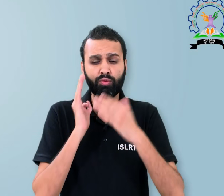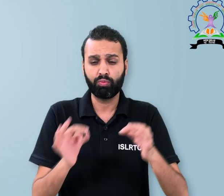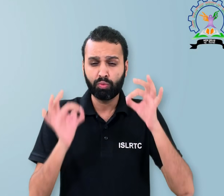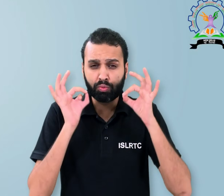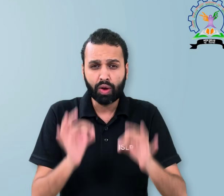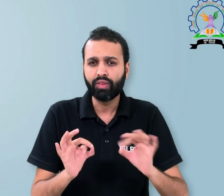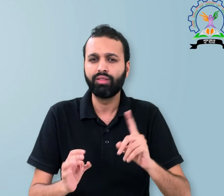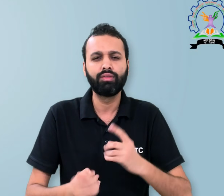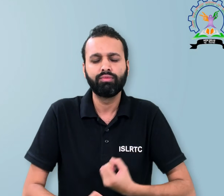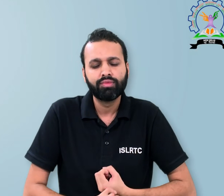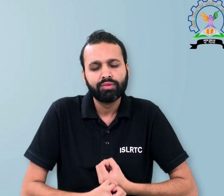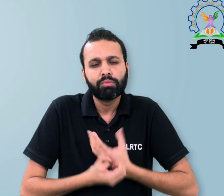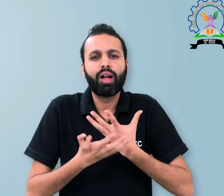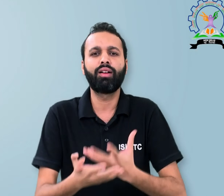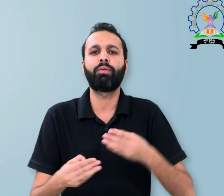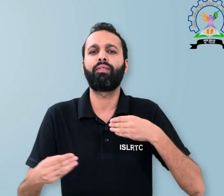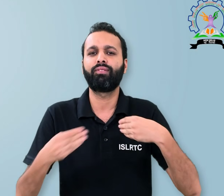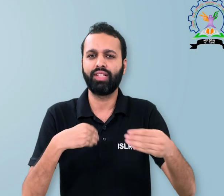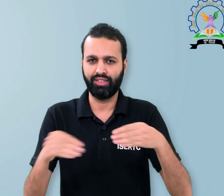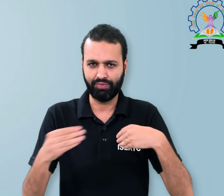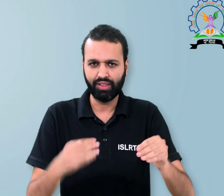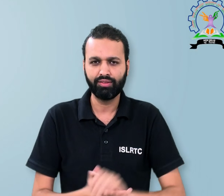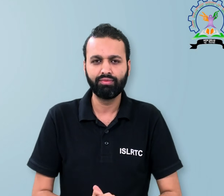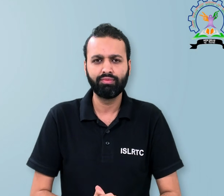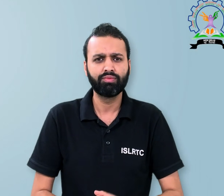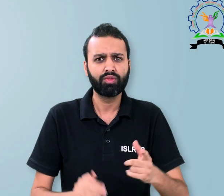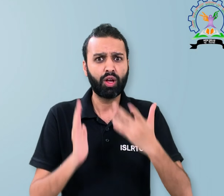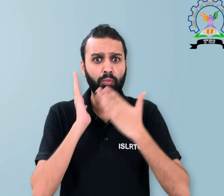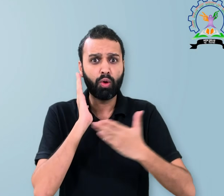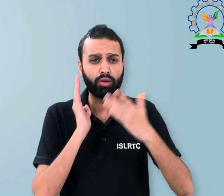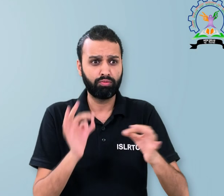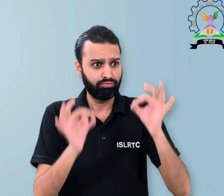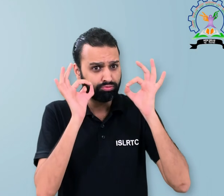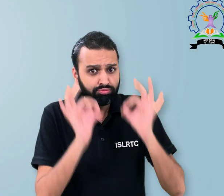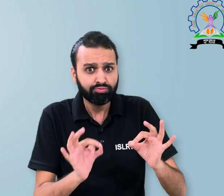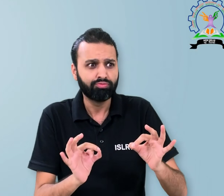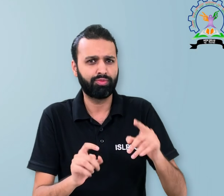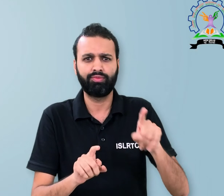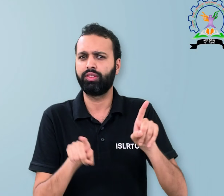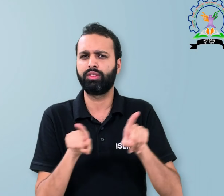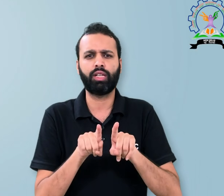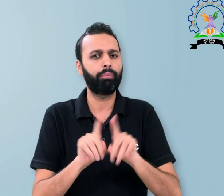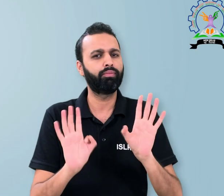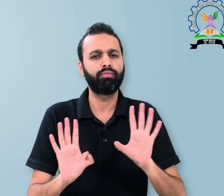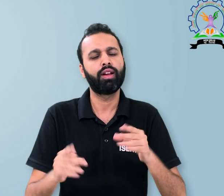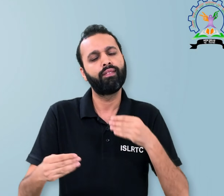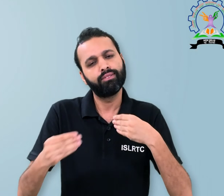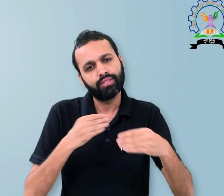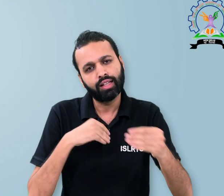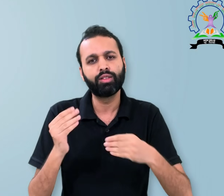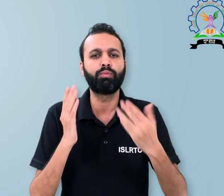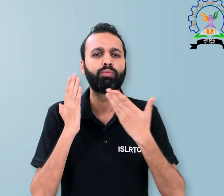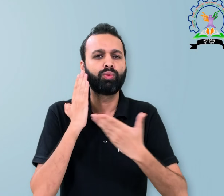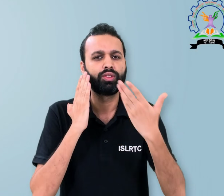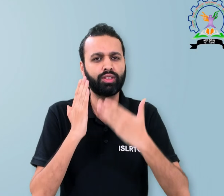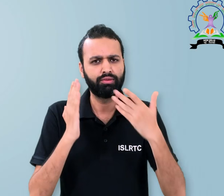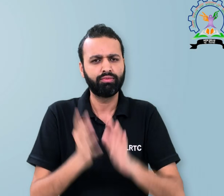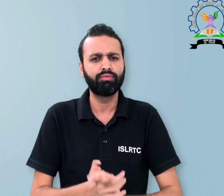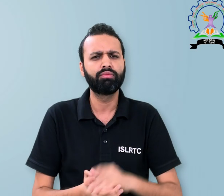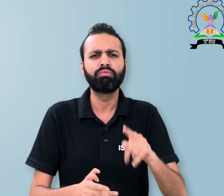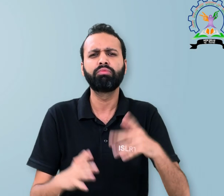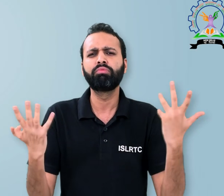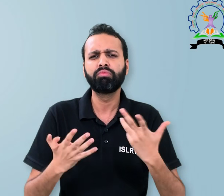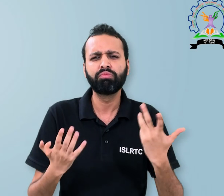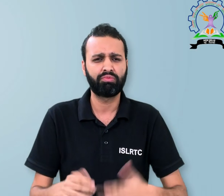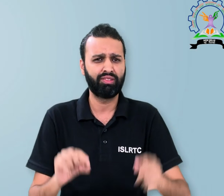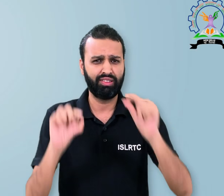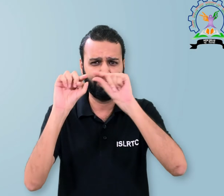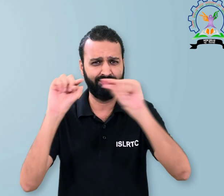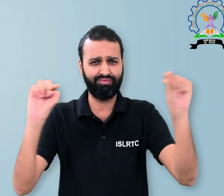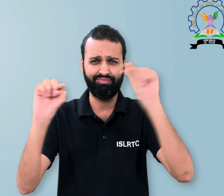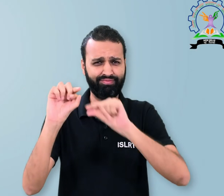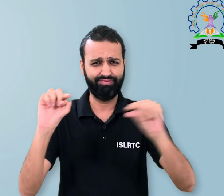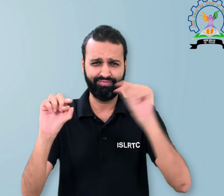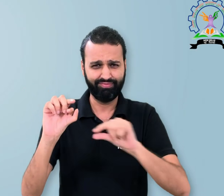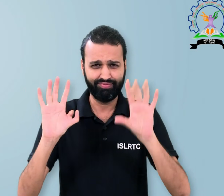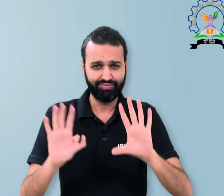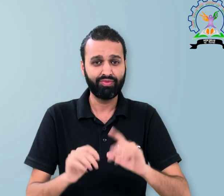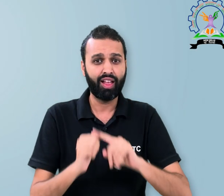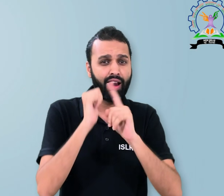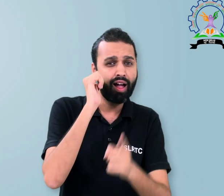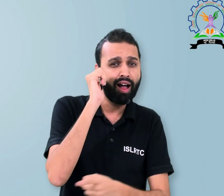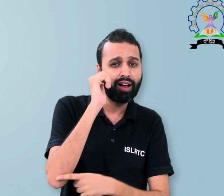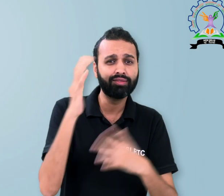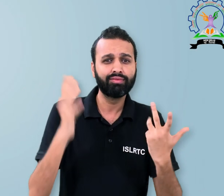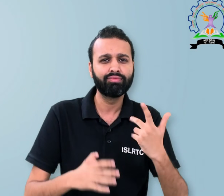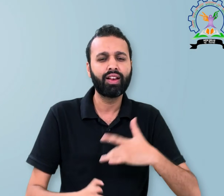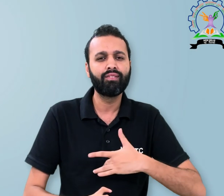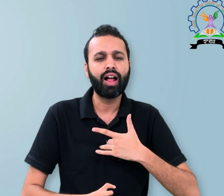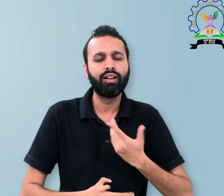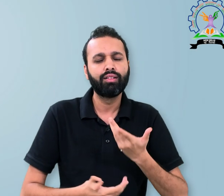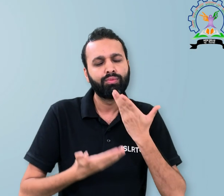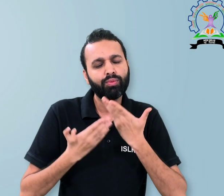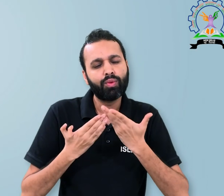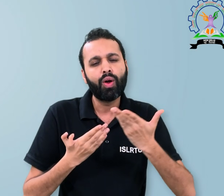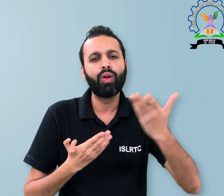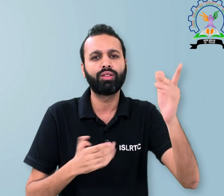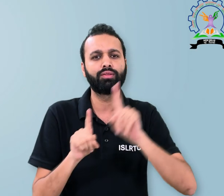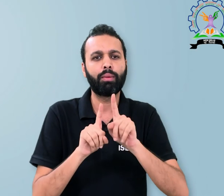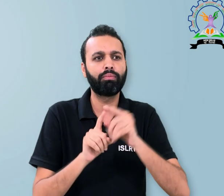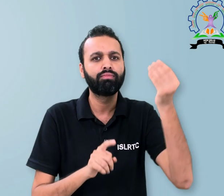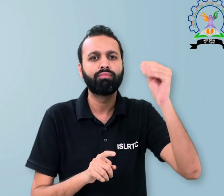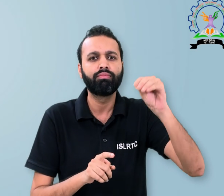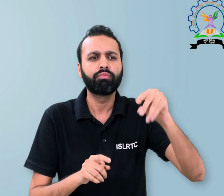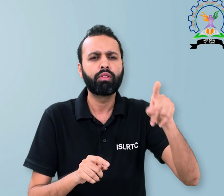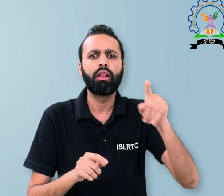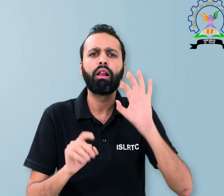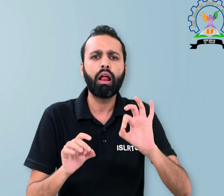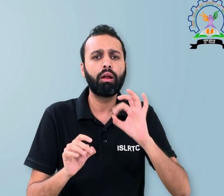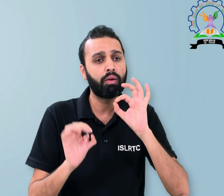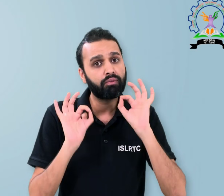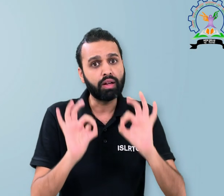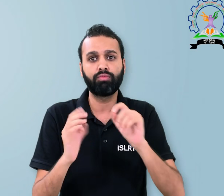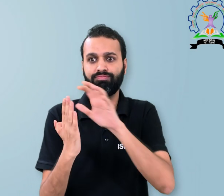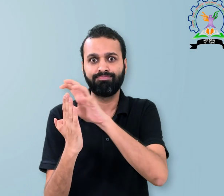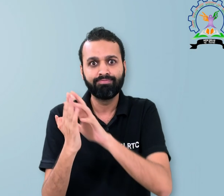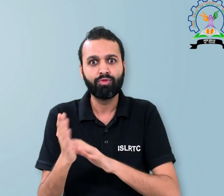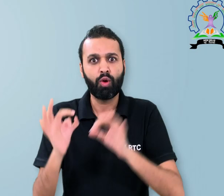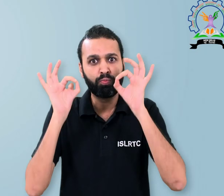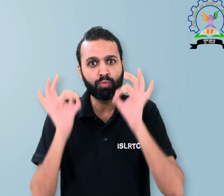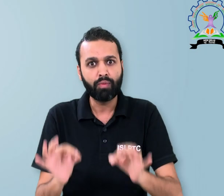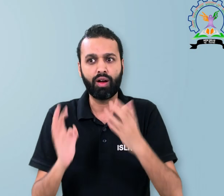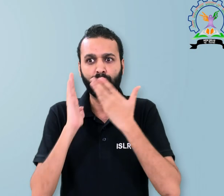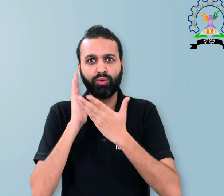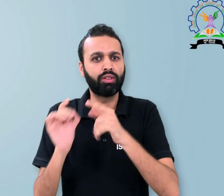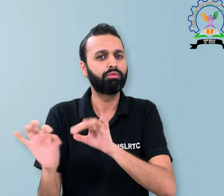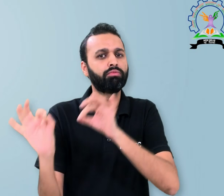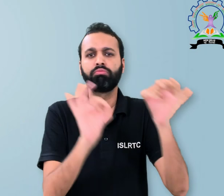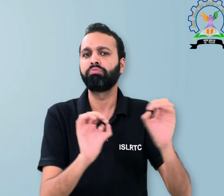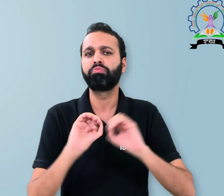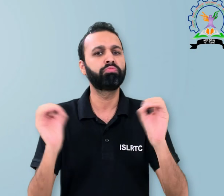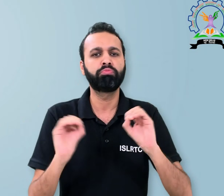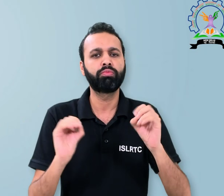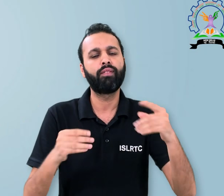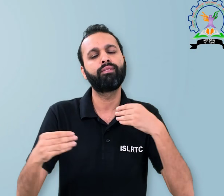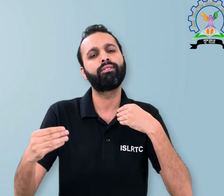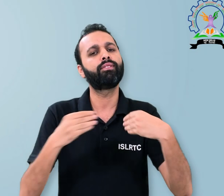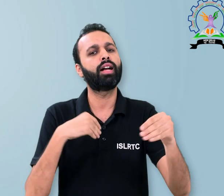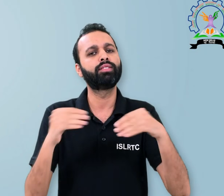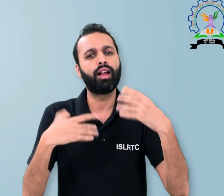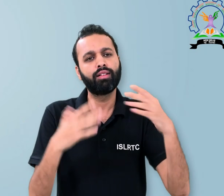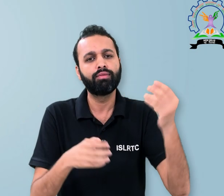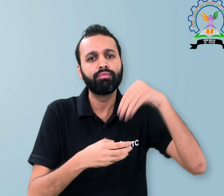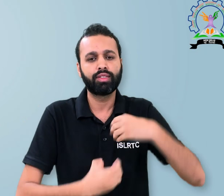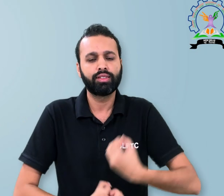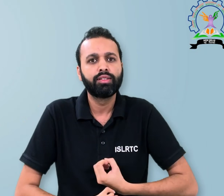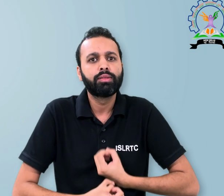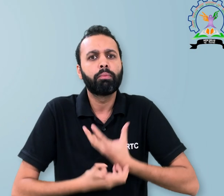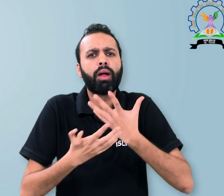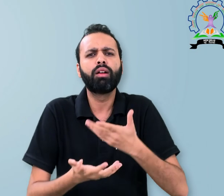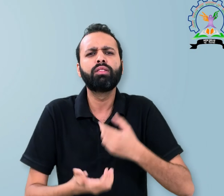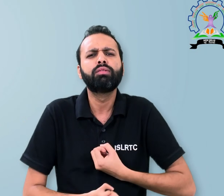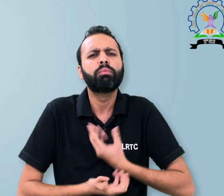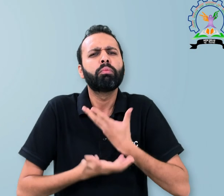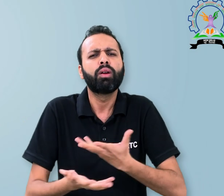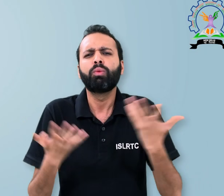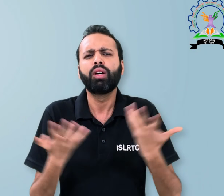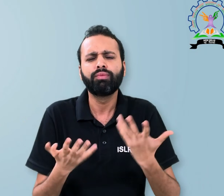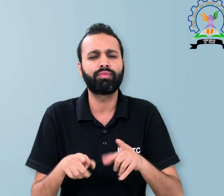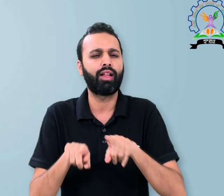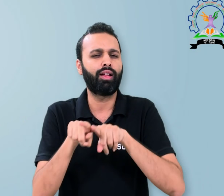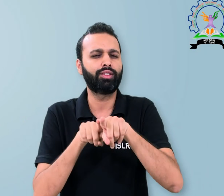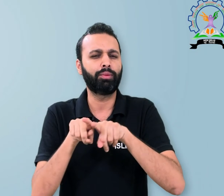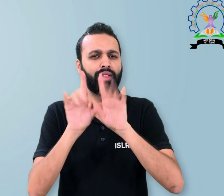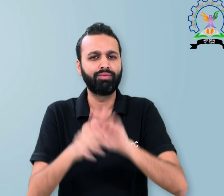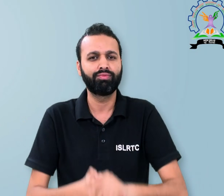Free Verse Free verse is a type of poetry that does not follow a specific rhyme scheme or metrical pattern. Instead, it relies on the natural rhythms of speech and allows poets more flexibility in their expression.